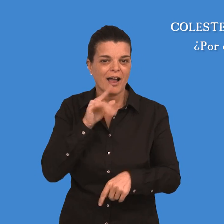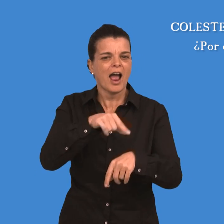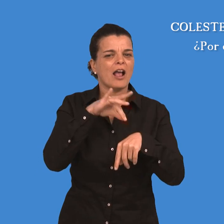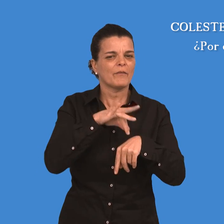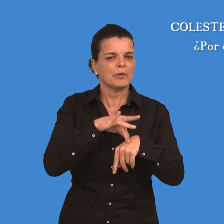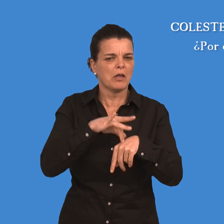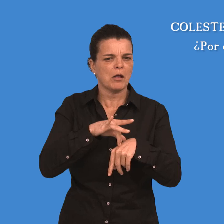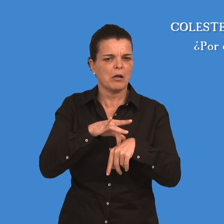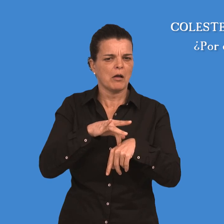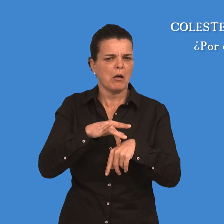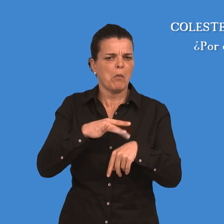enfermo